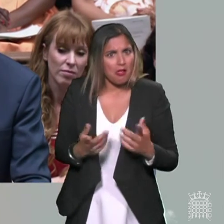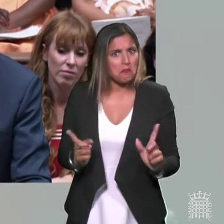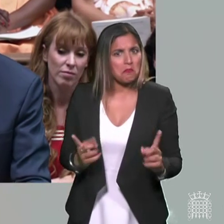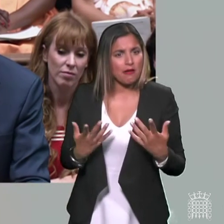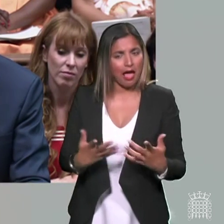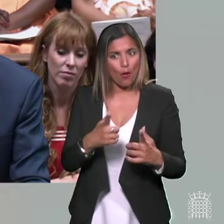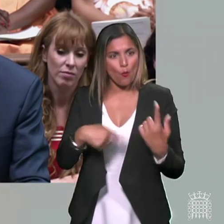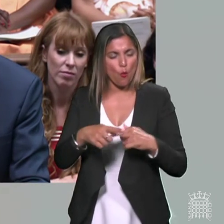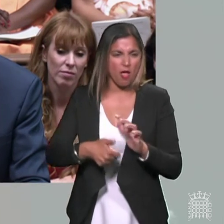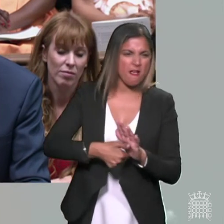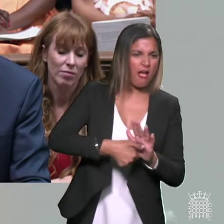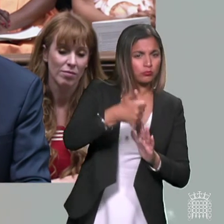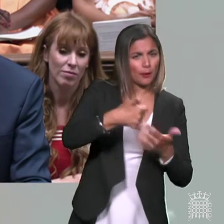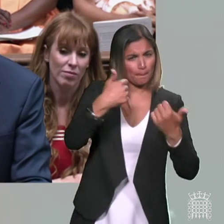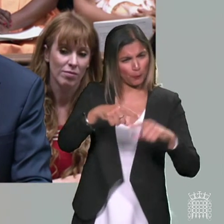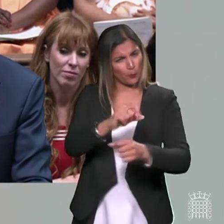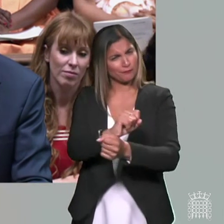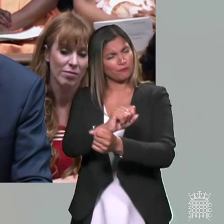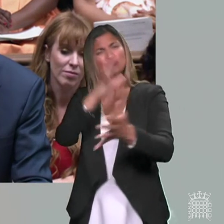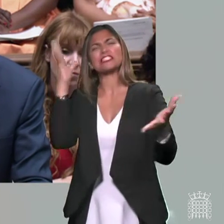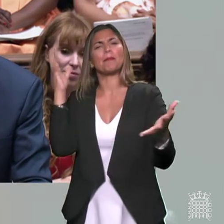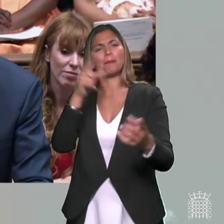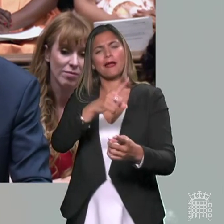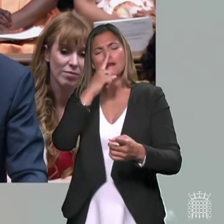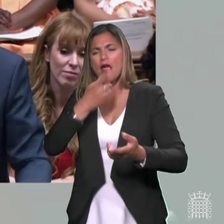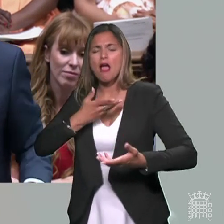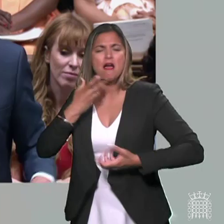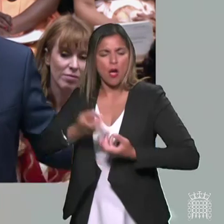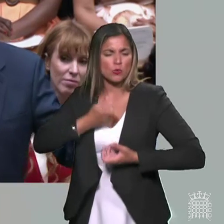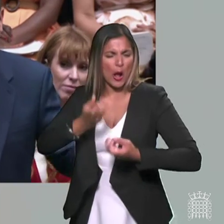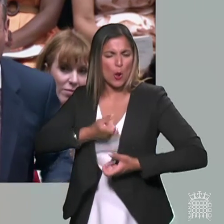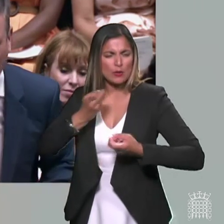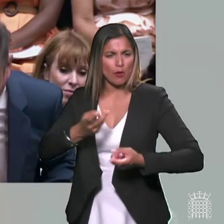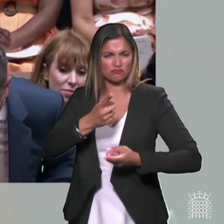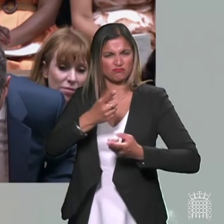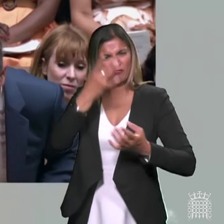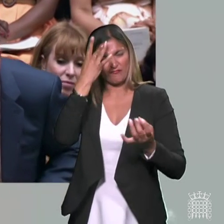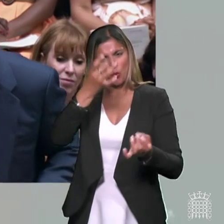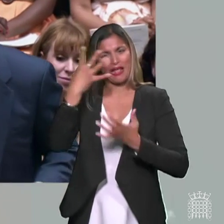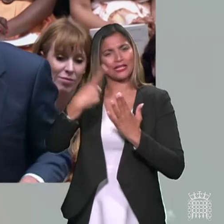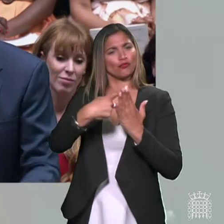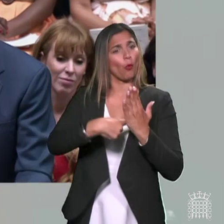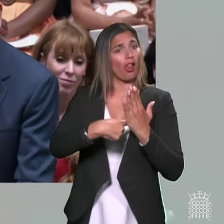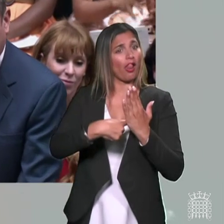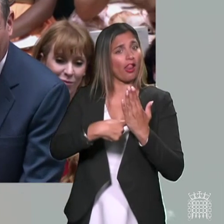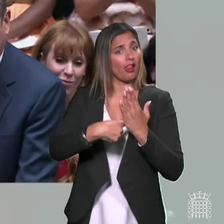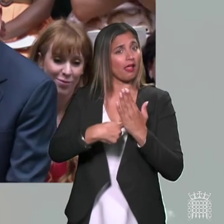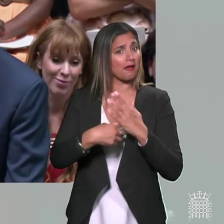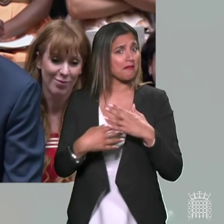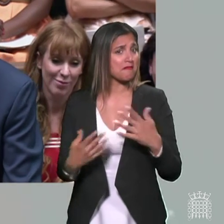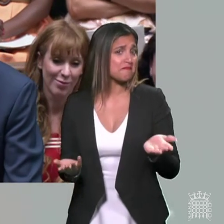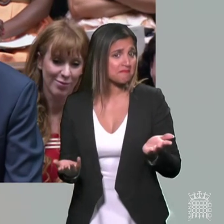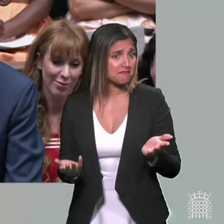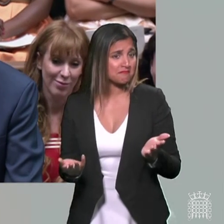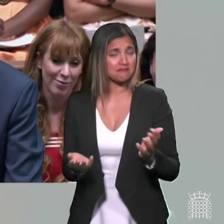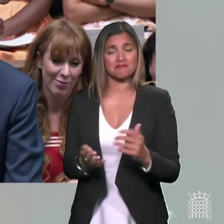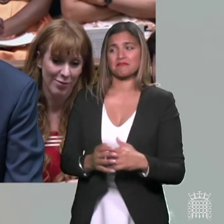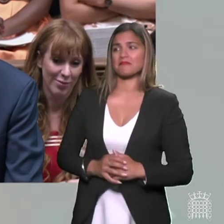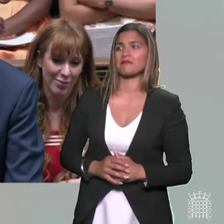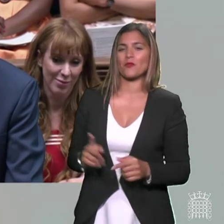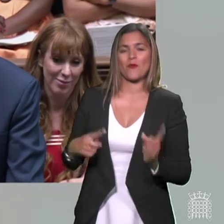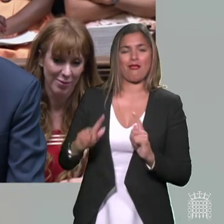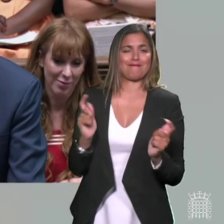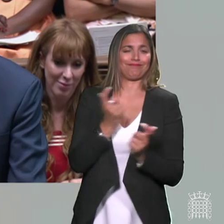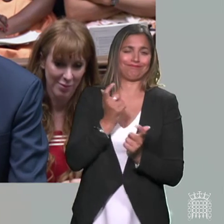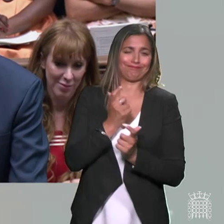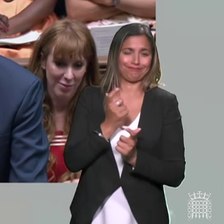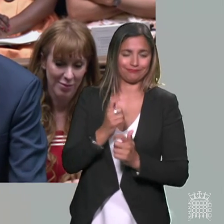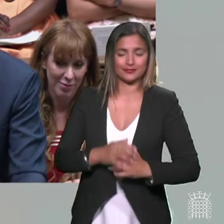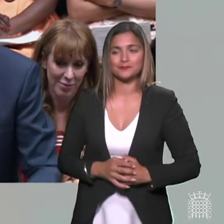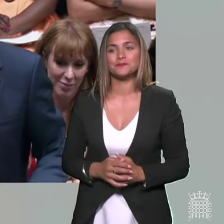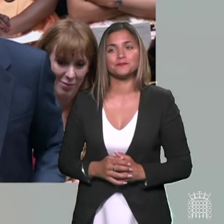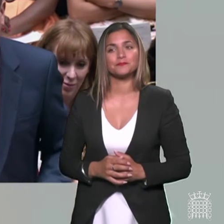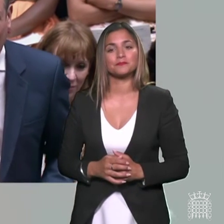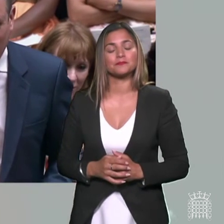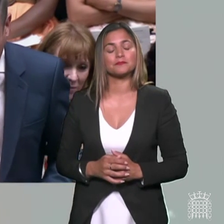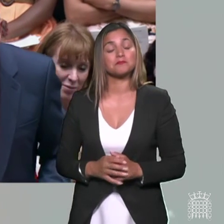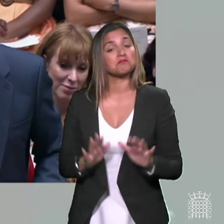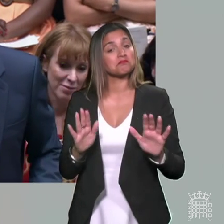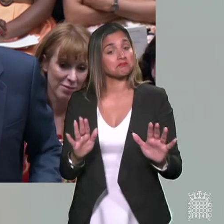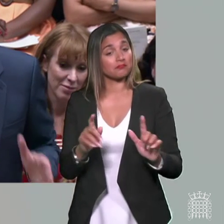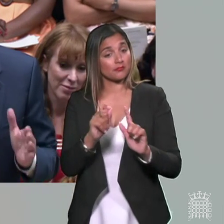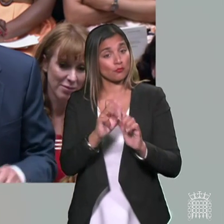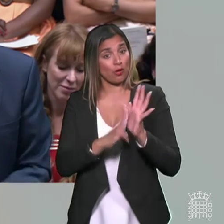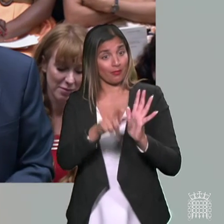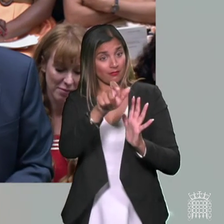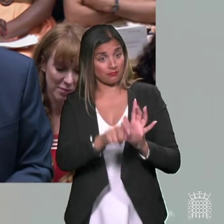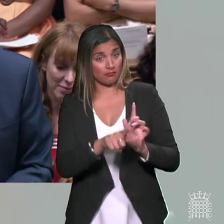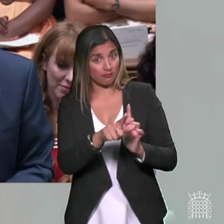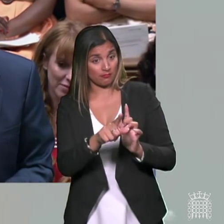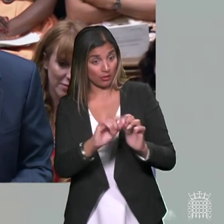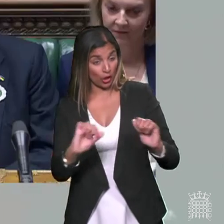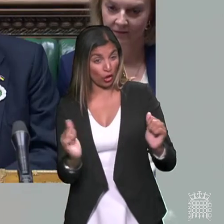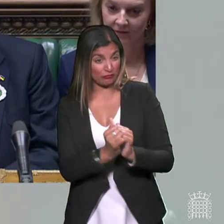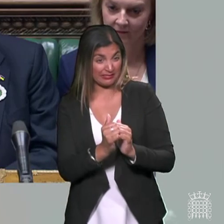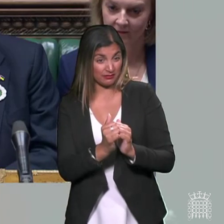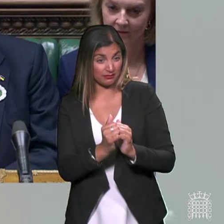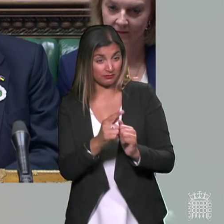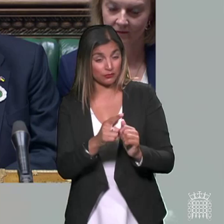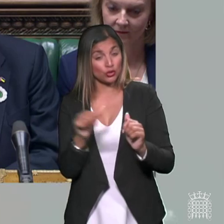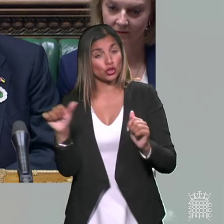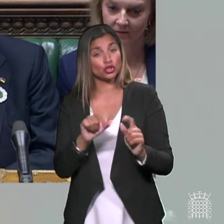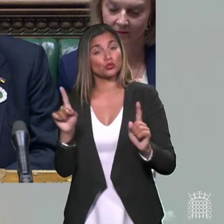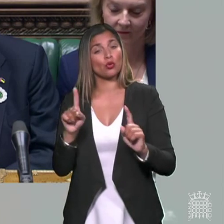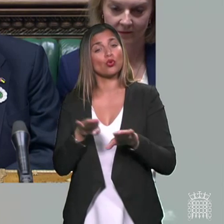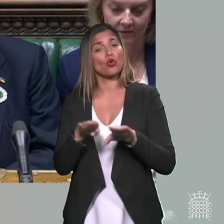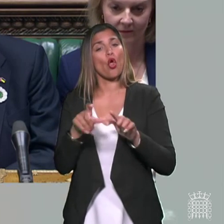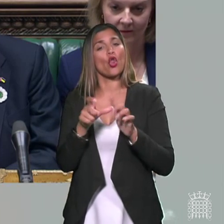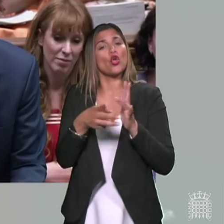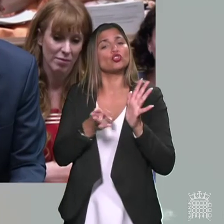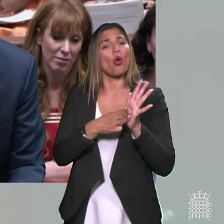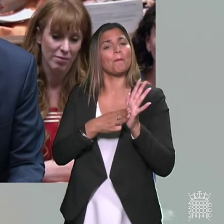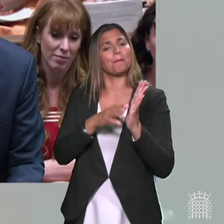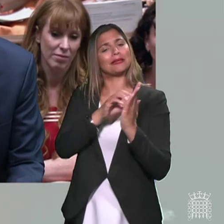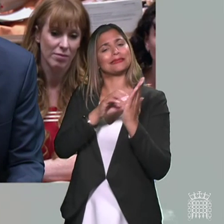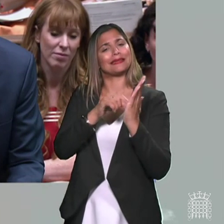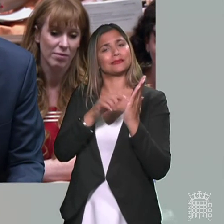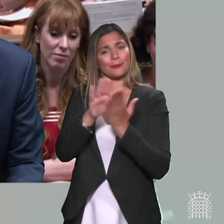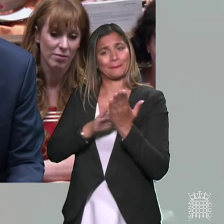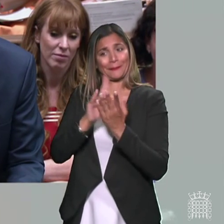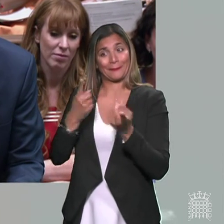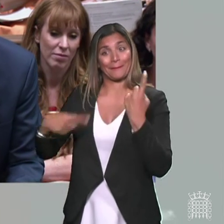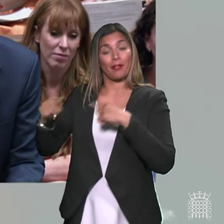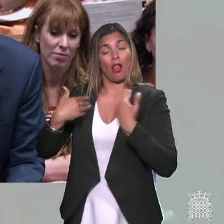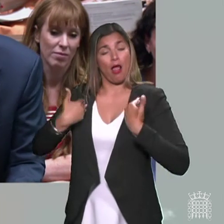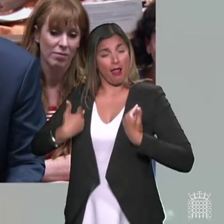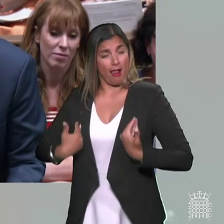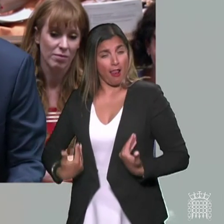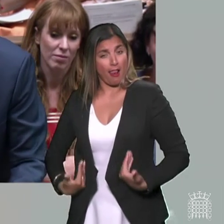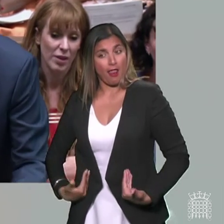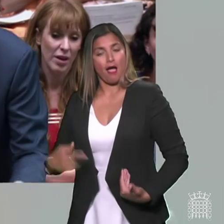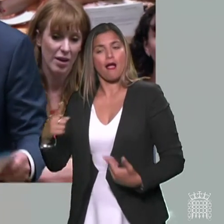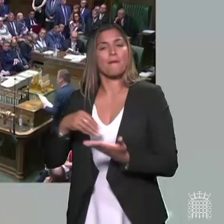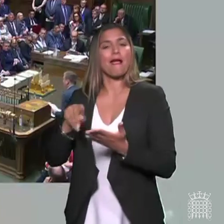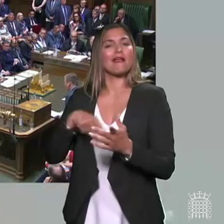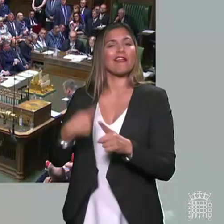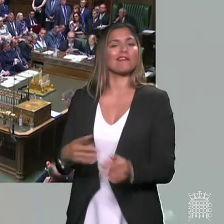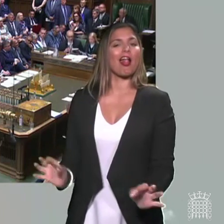Finally he can throw off the shackles, say what he really thinks and forget about following the rules! So does he agree that it is time to scrap the absurd non-dom status that allows the super-rich to dodge tax in this country?